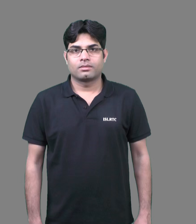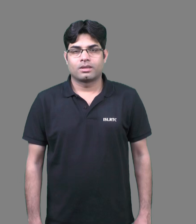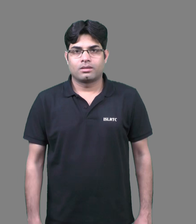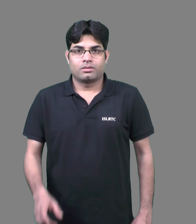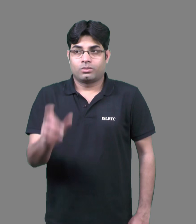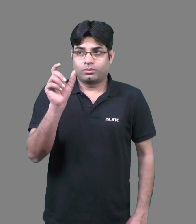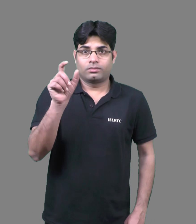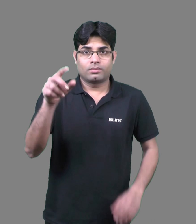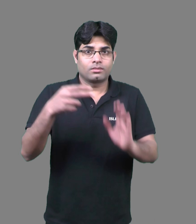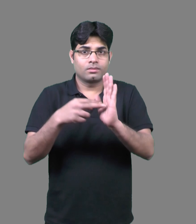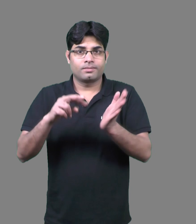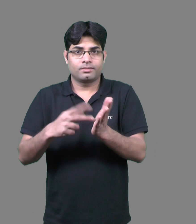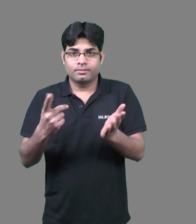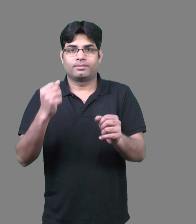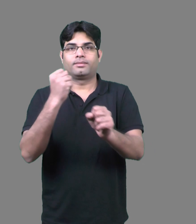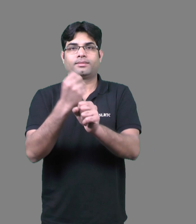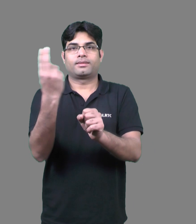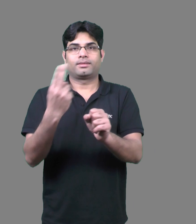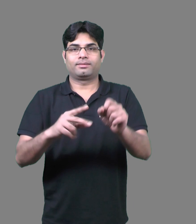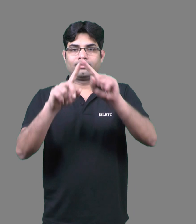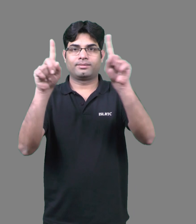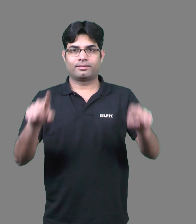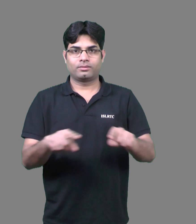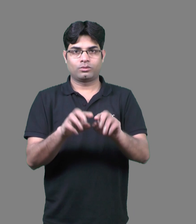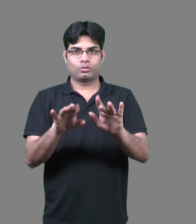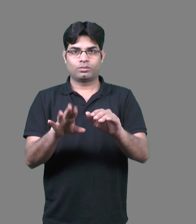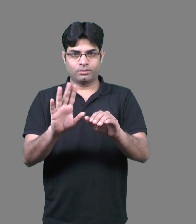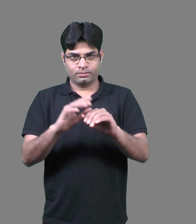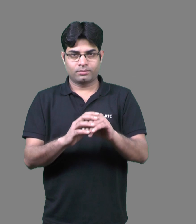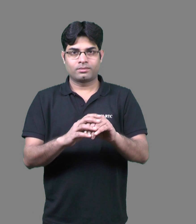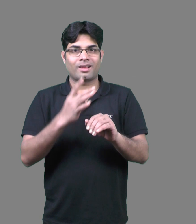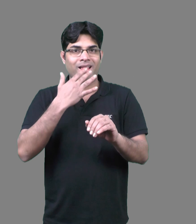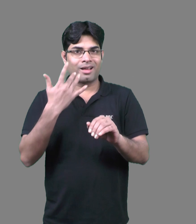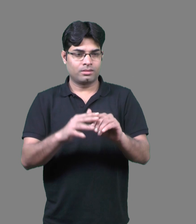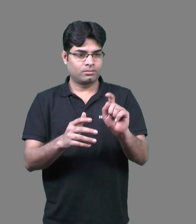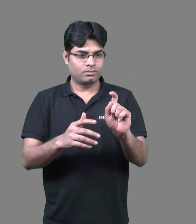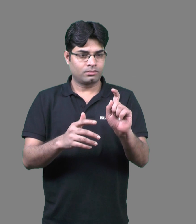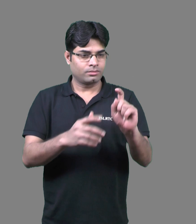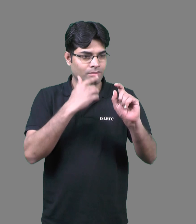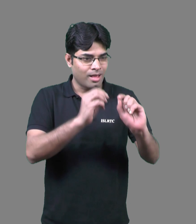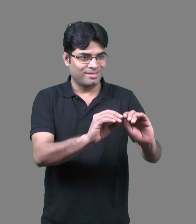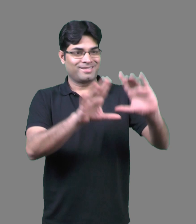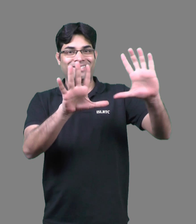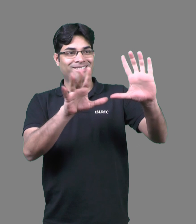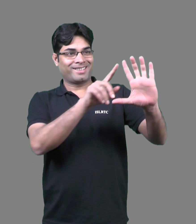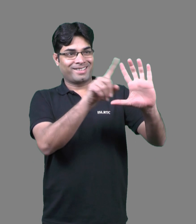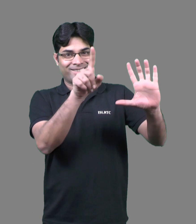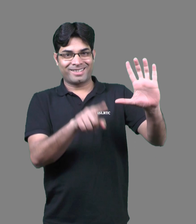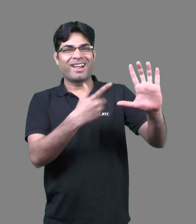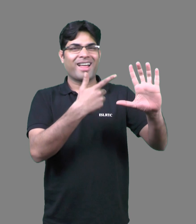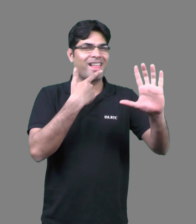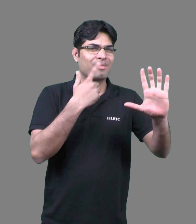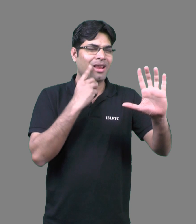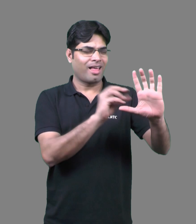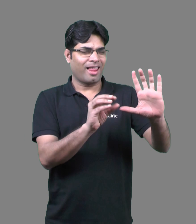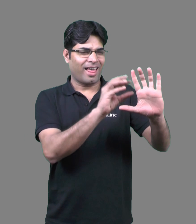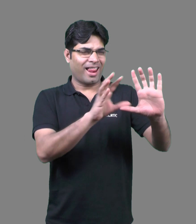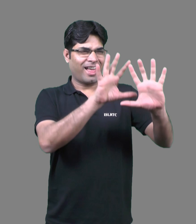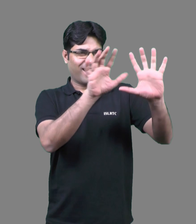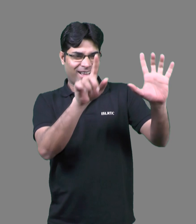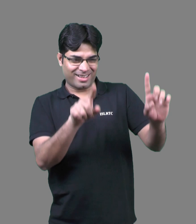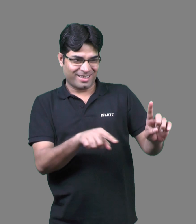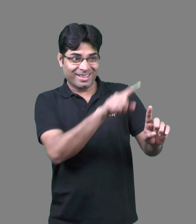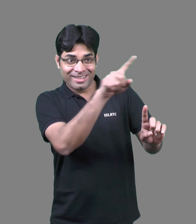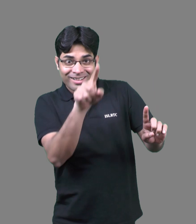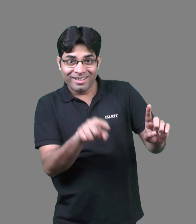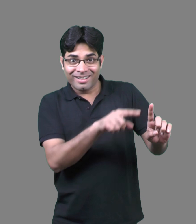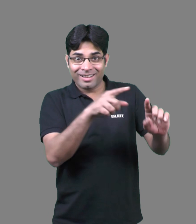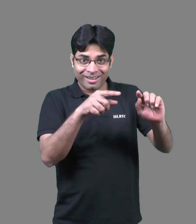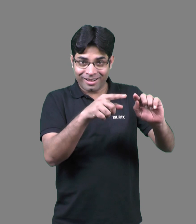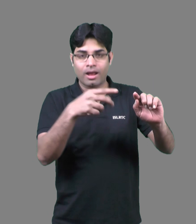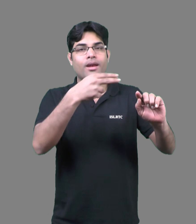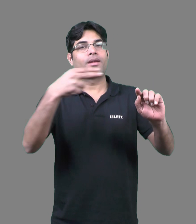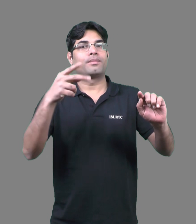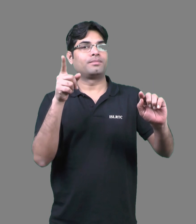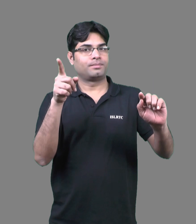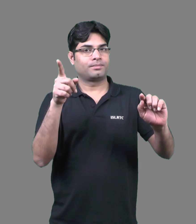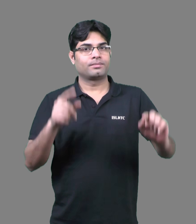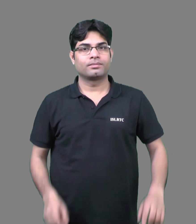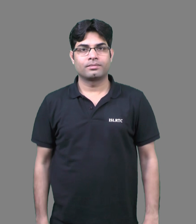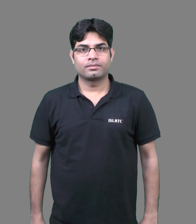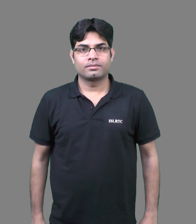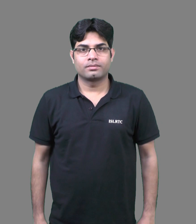Colour Palette 1